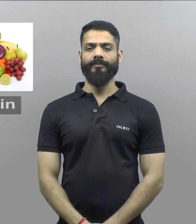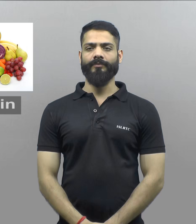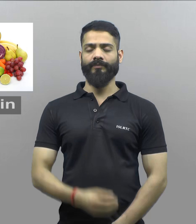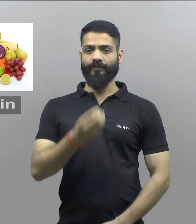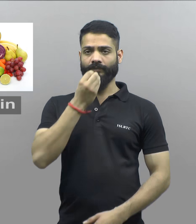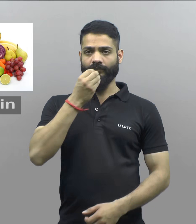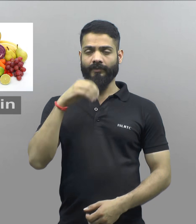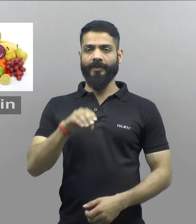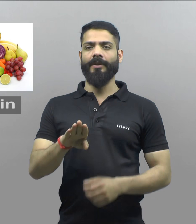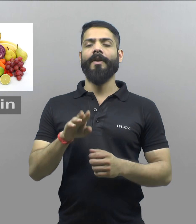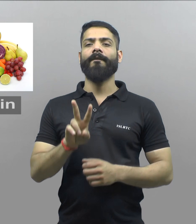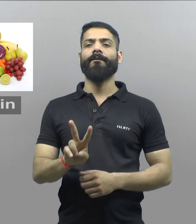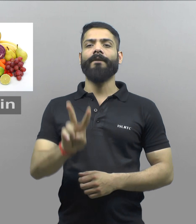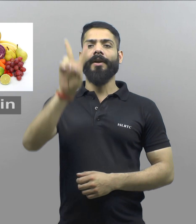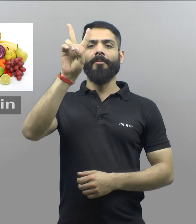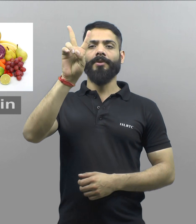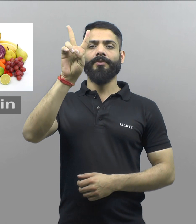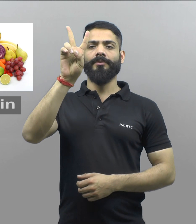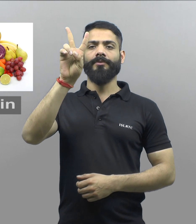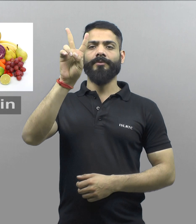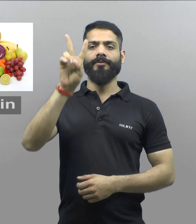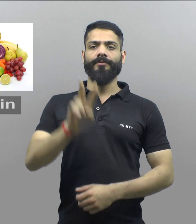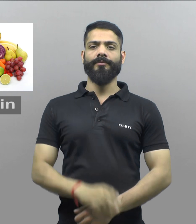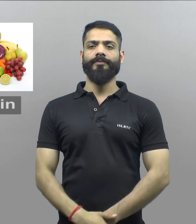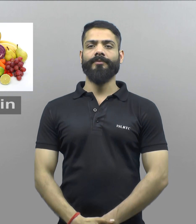Vitamin